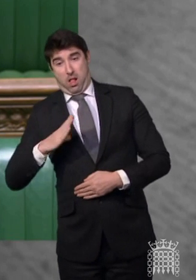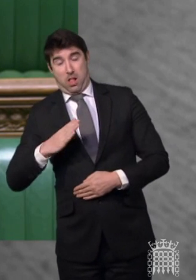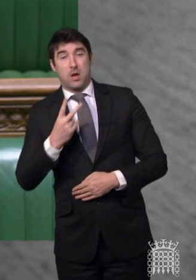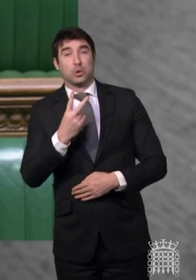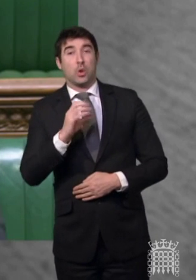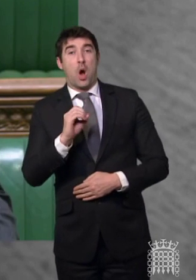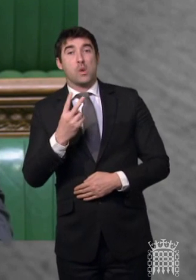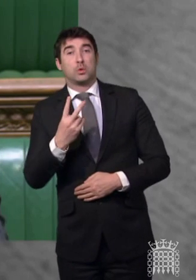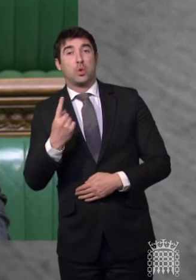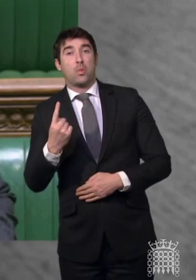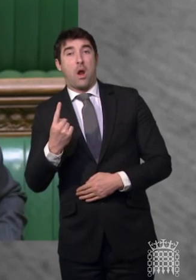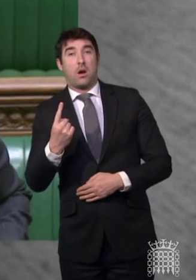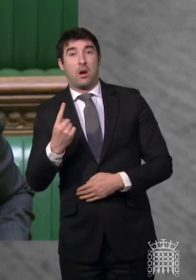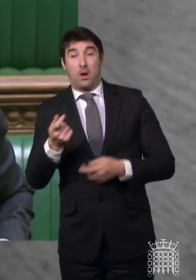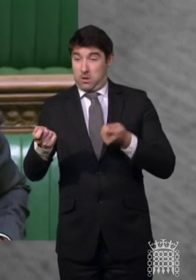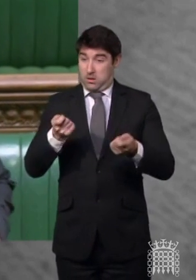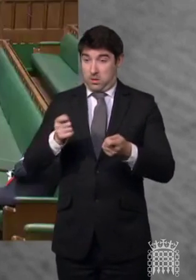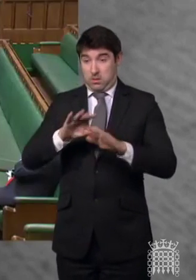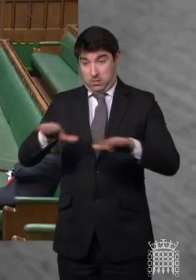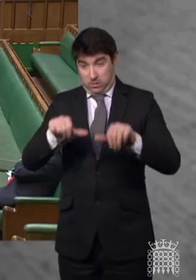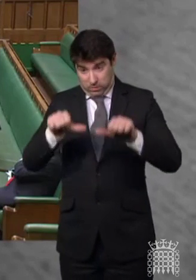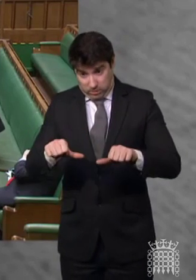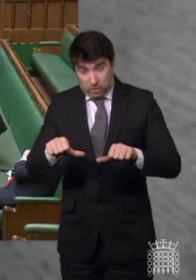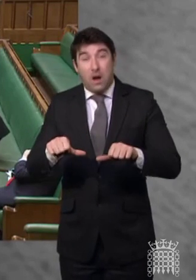Only then can we look forward with confidence and hope.